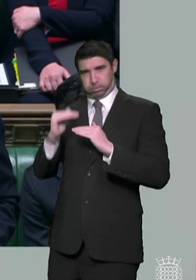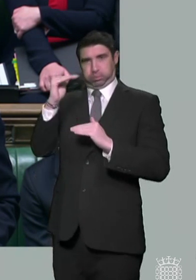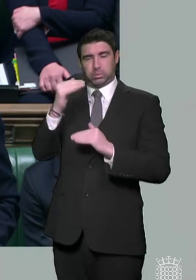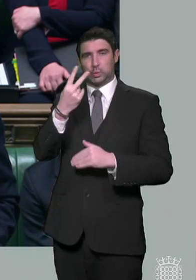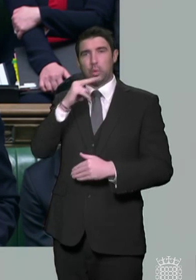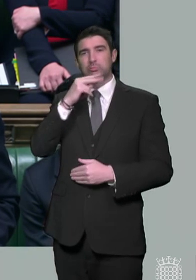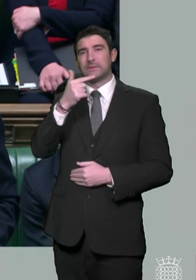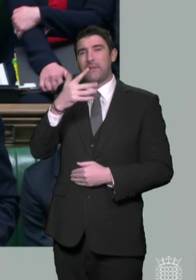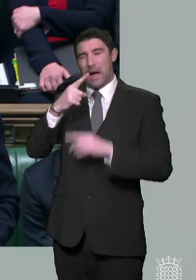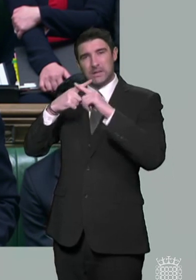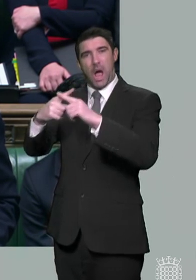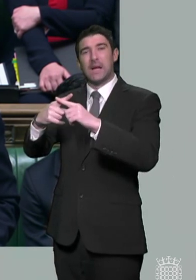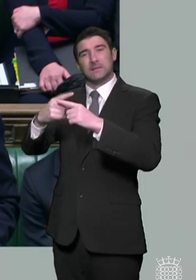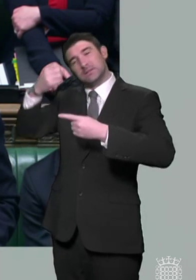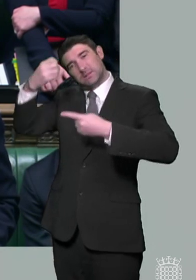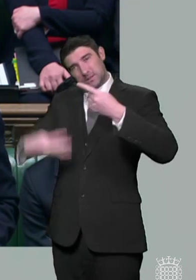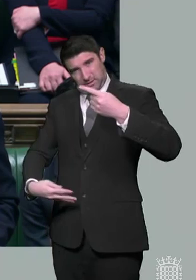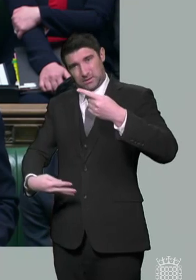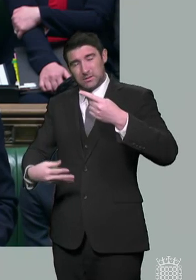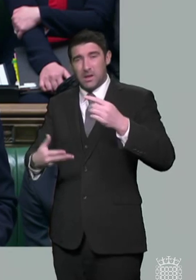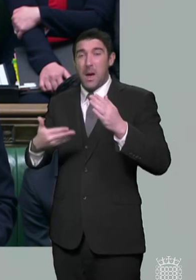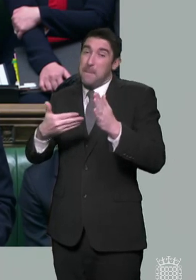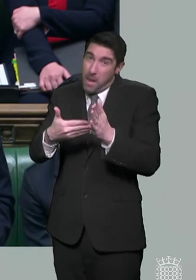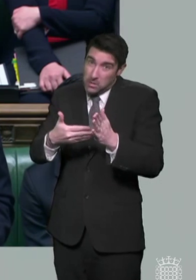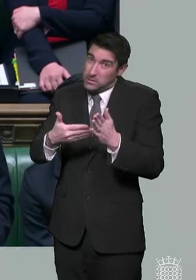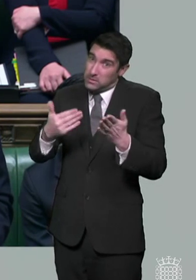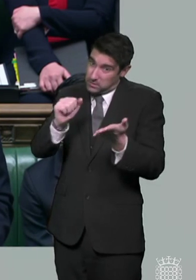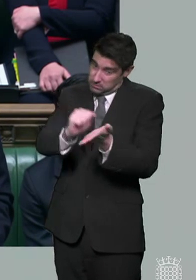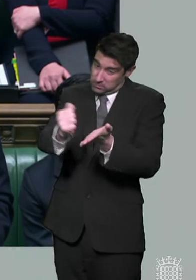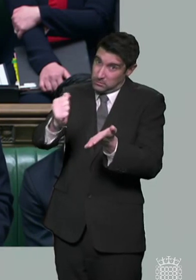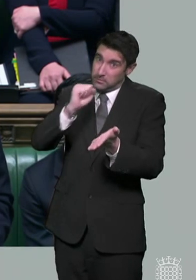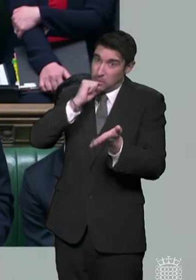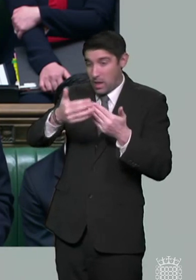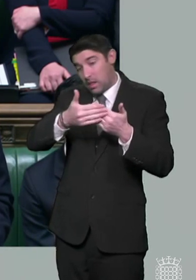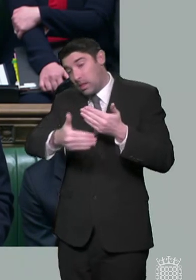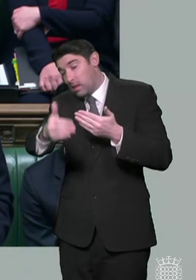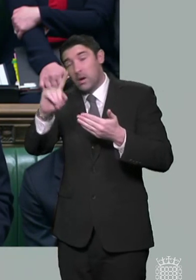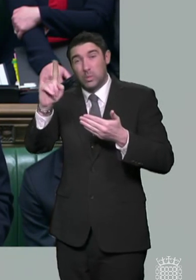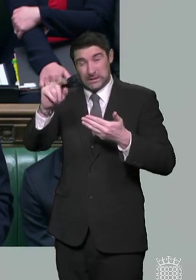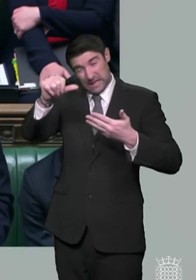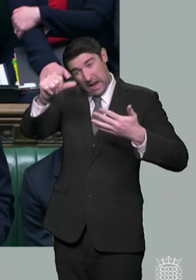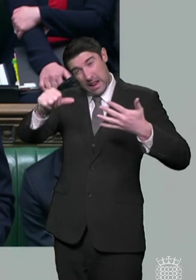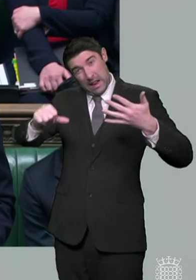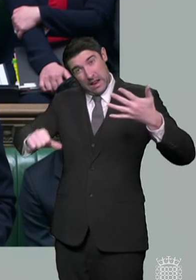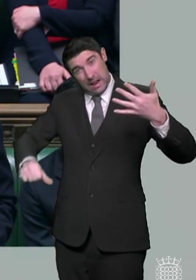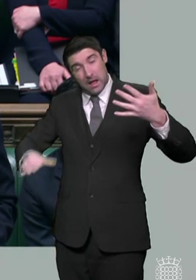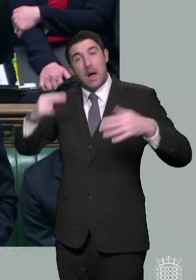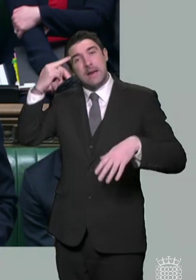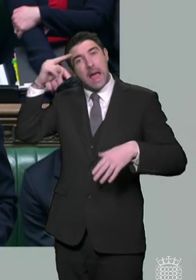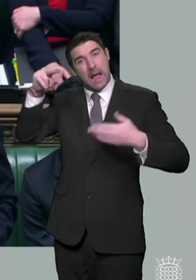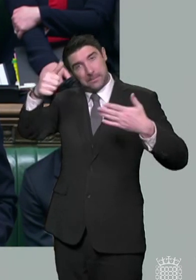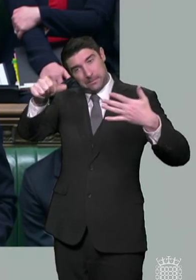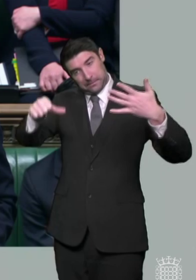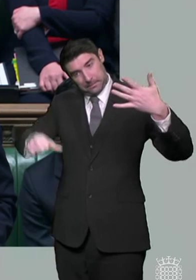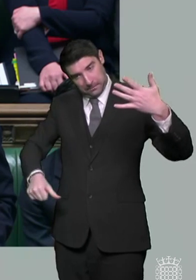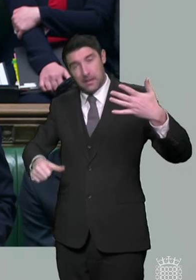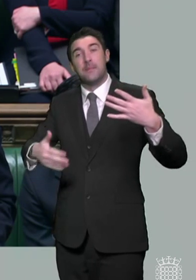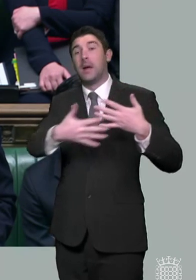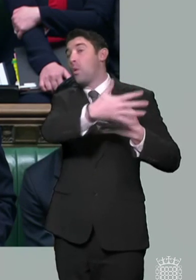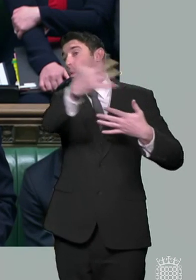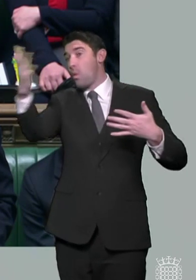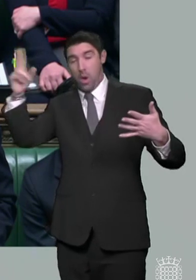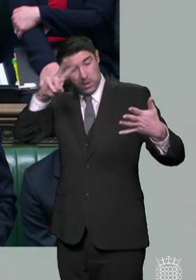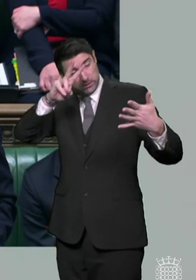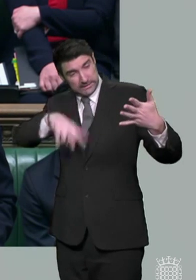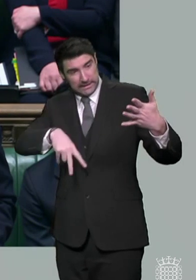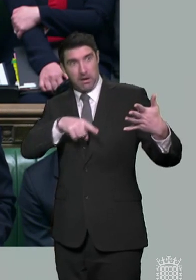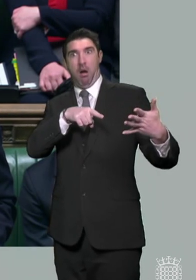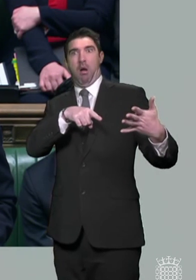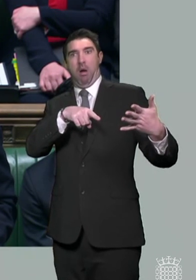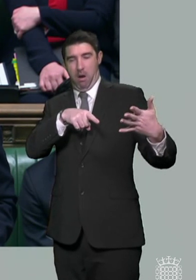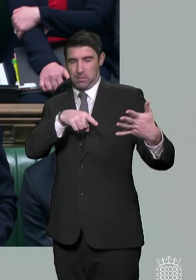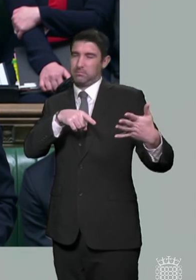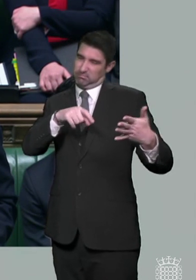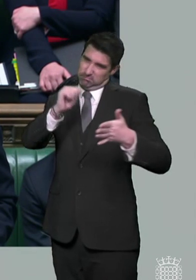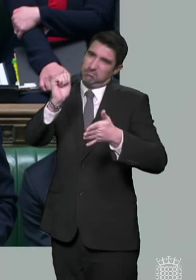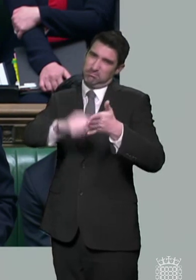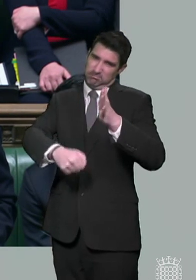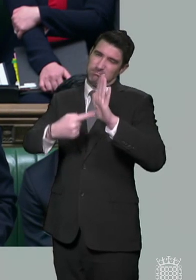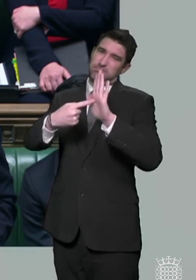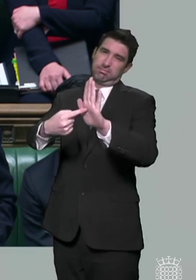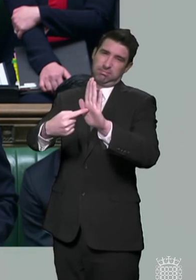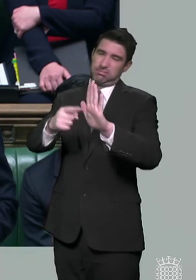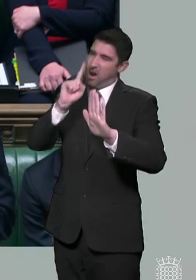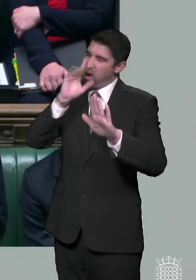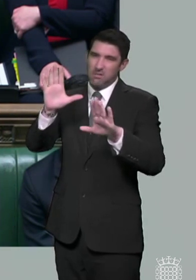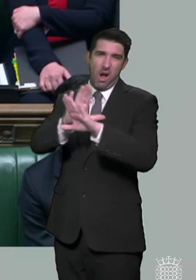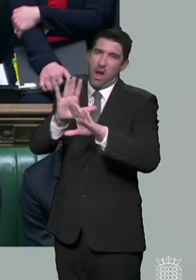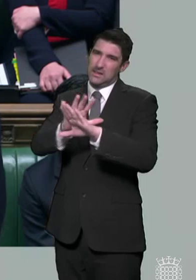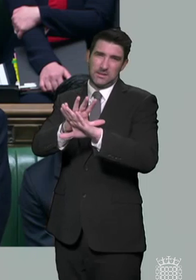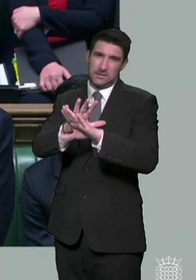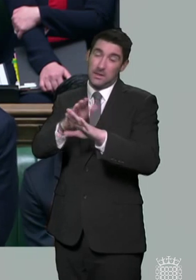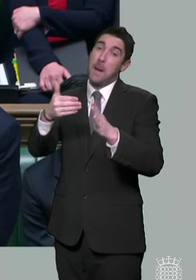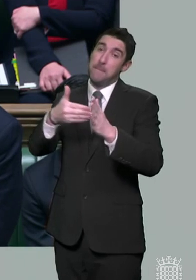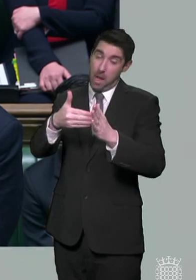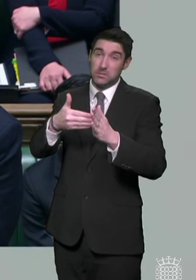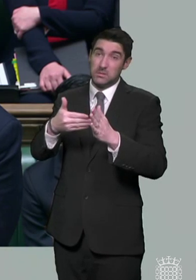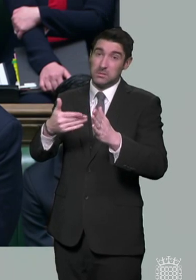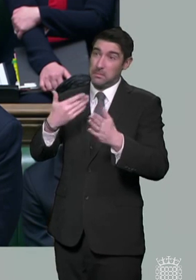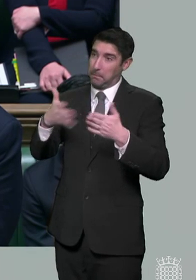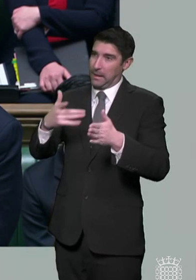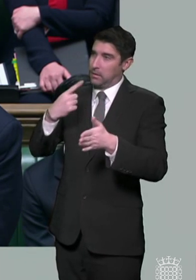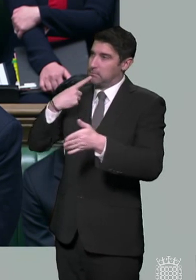In addition, we will publish a full list of all those associated with the Putin regime, and of course we have already sanctions on Putin and Lavrov themselves.